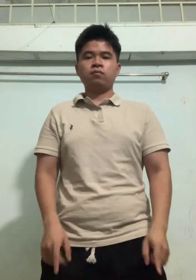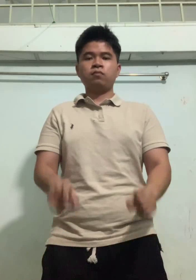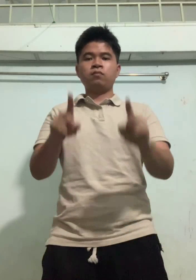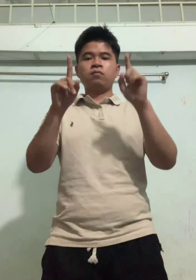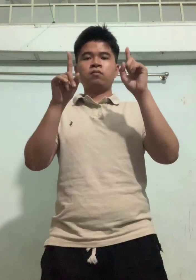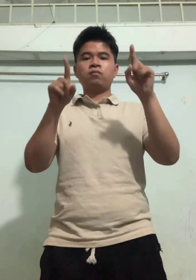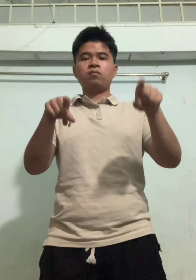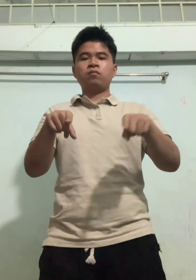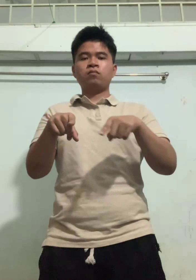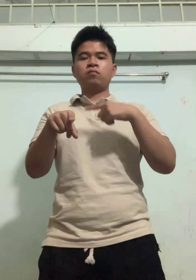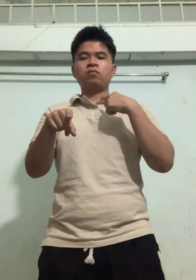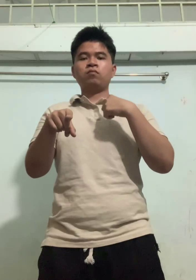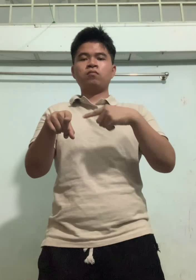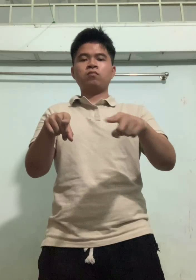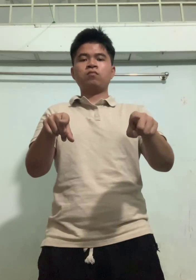phut